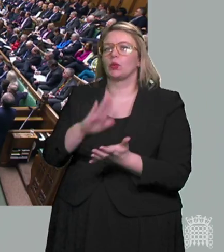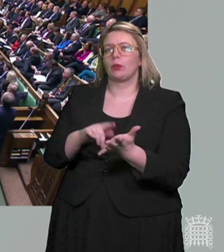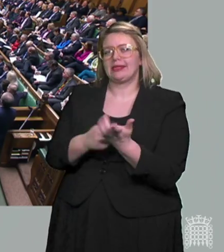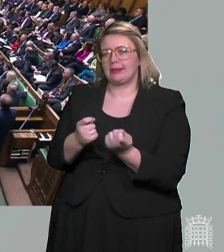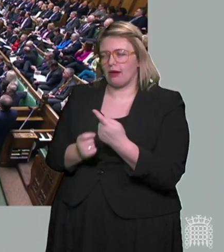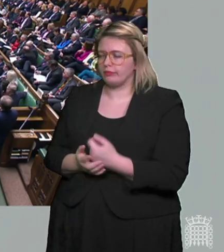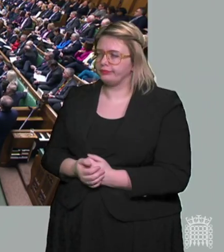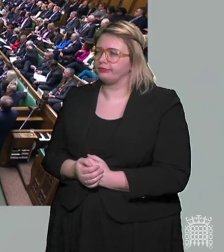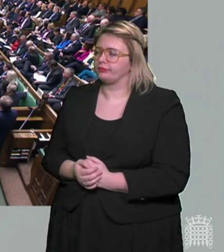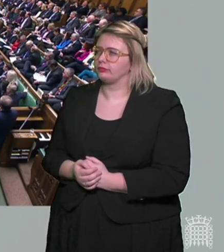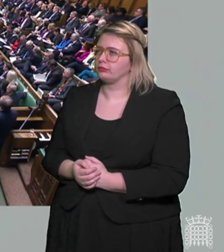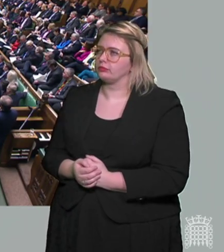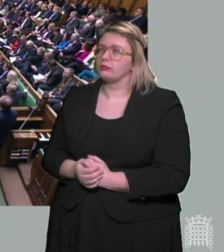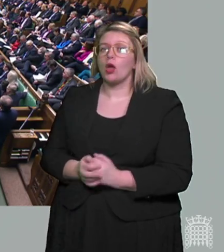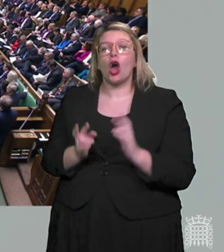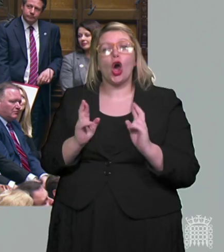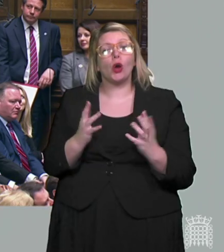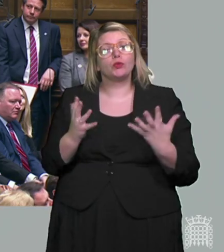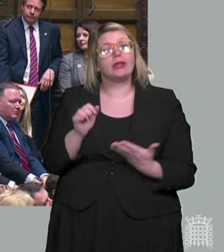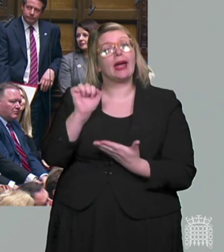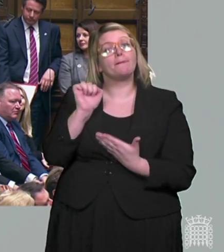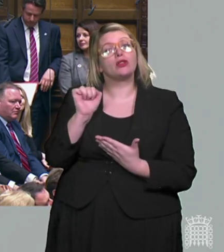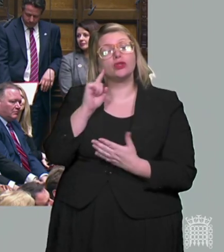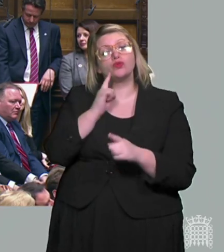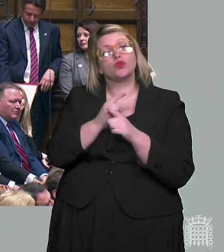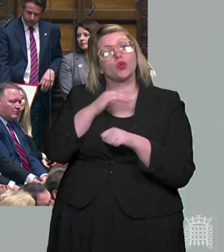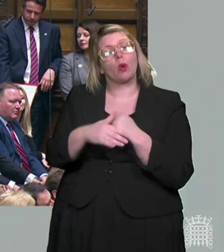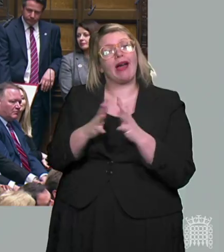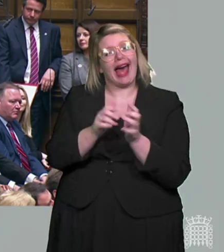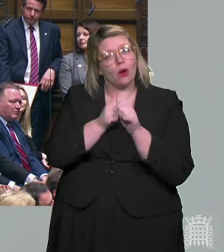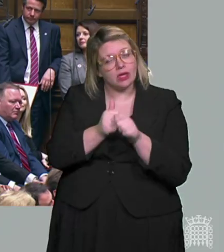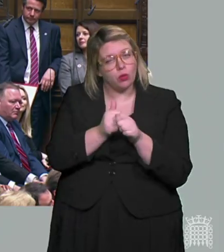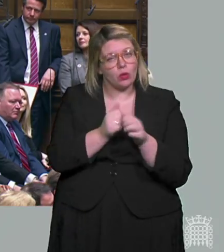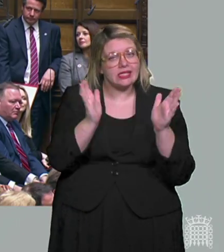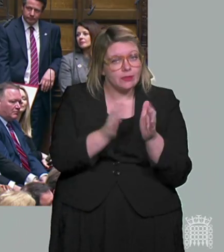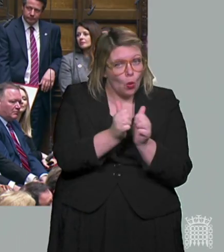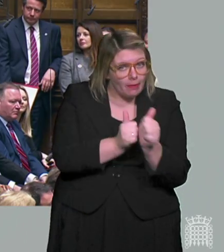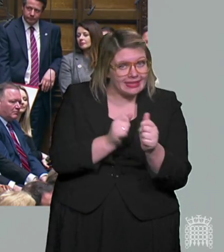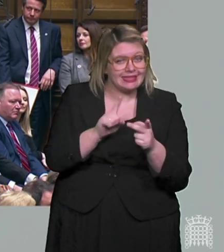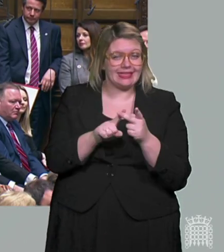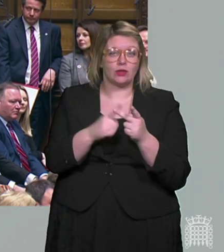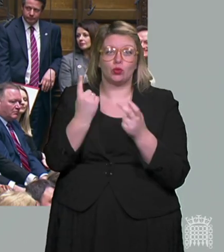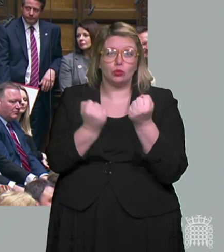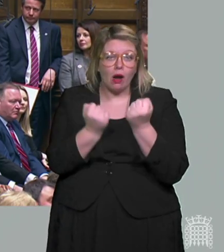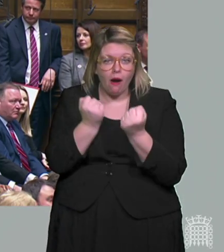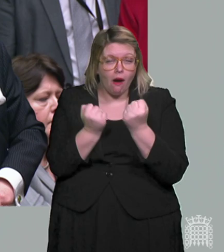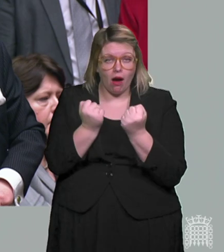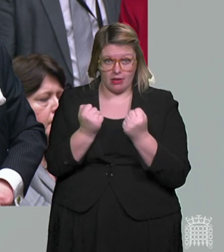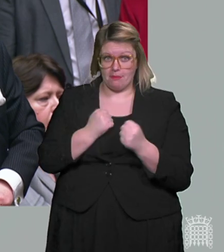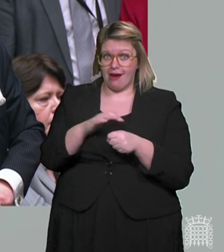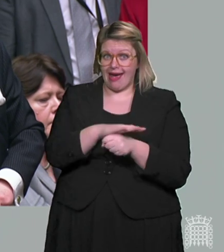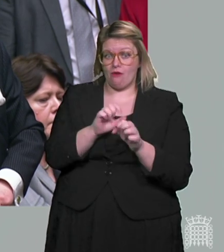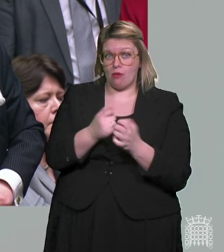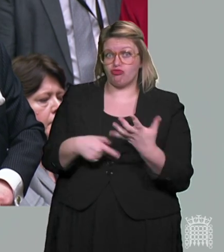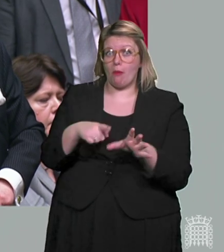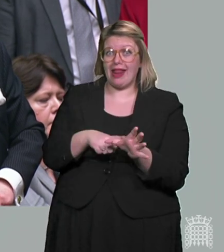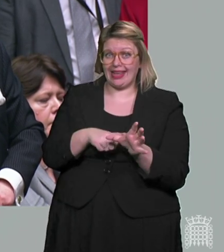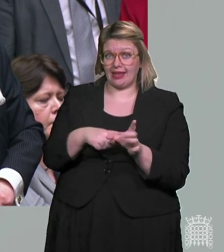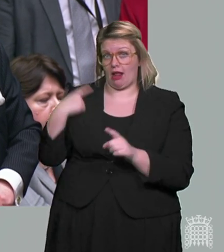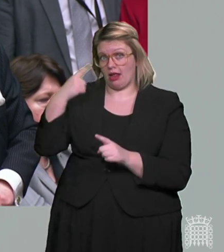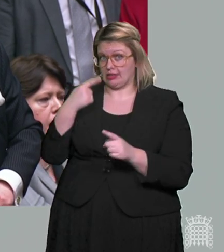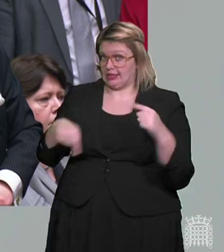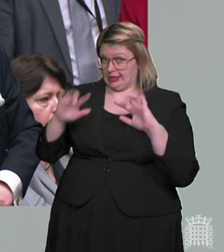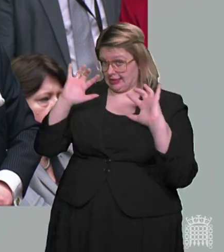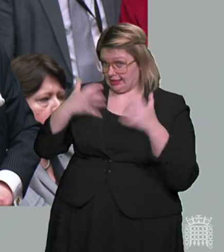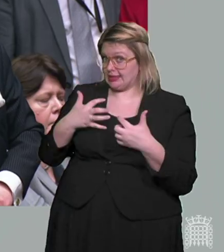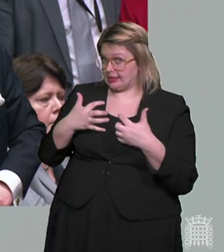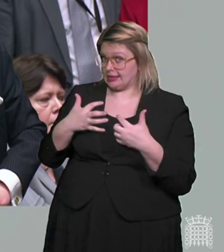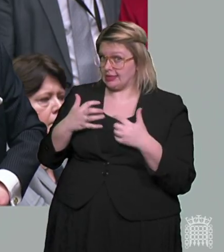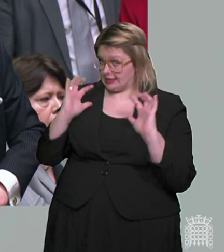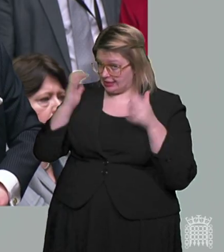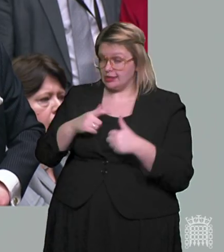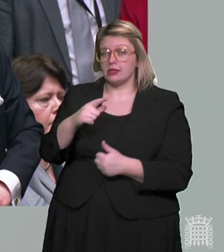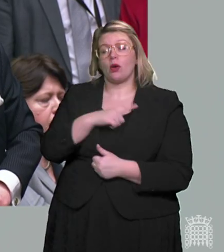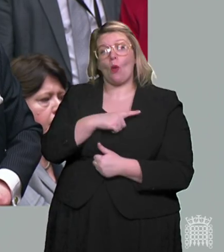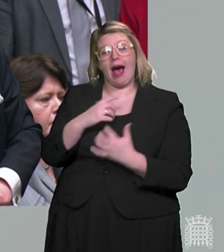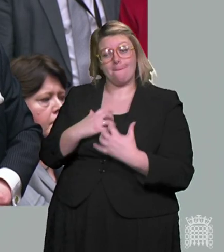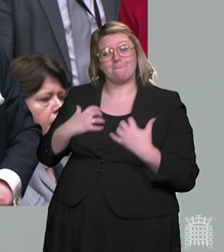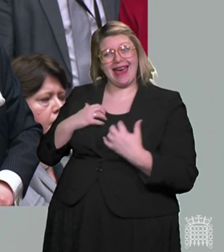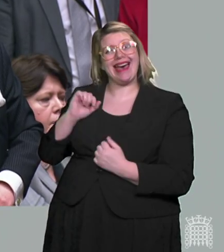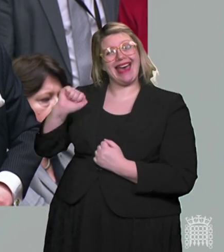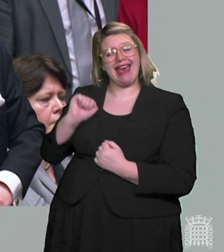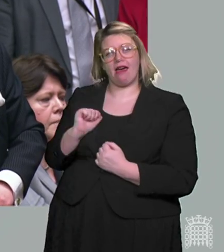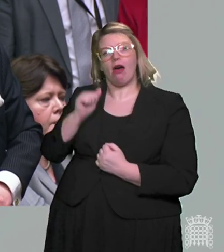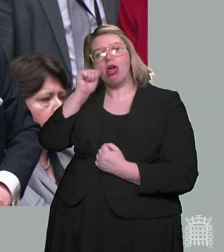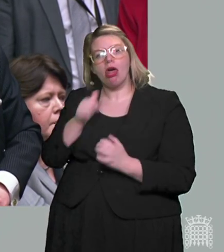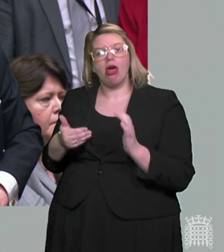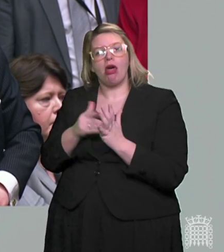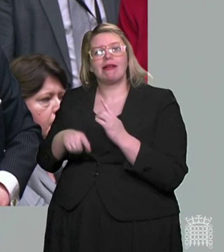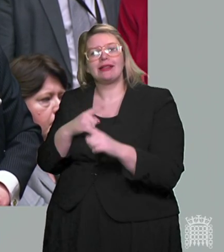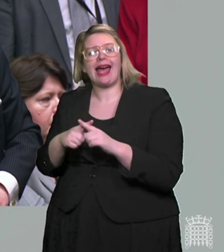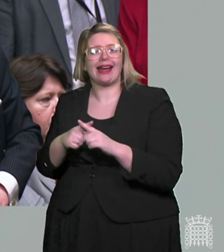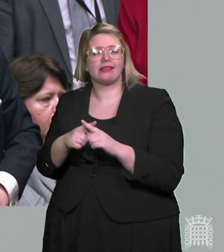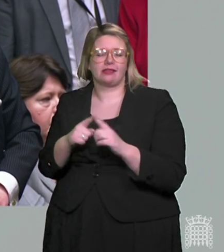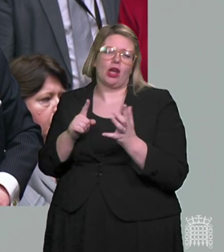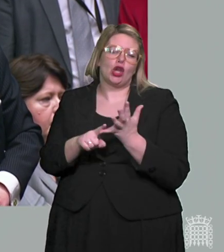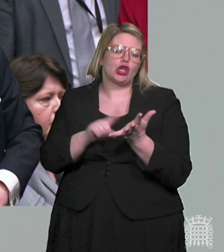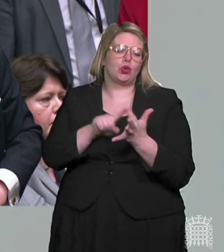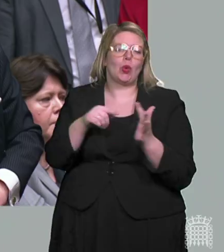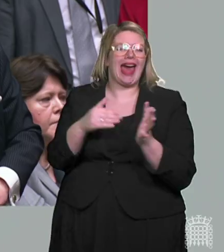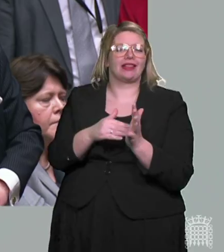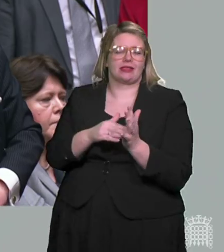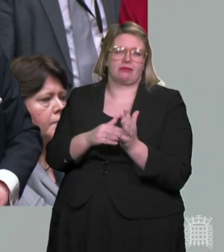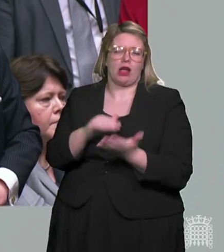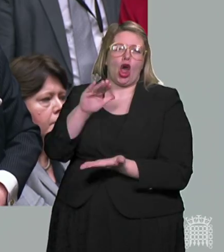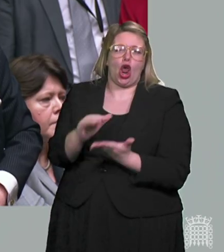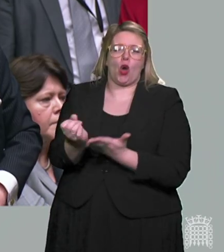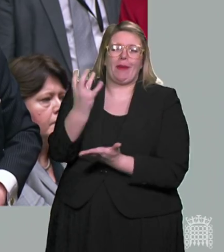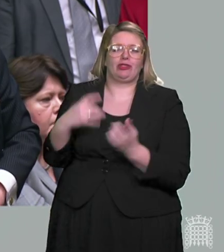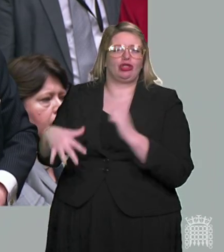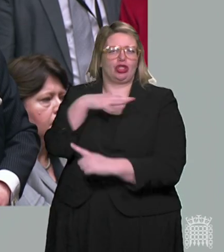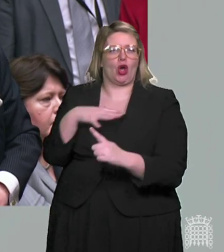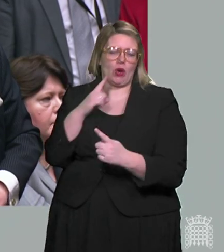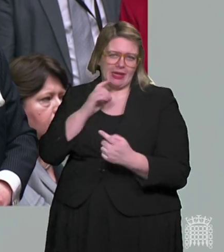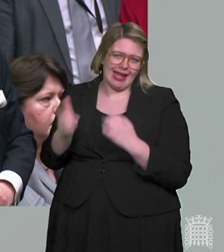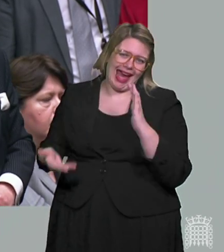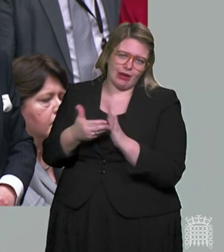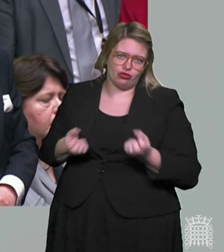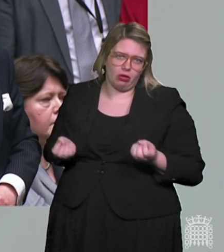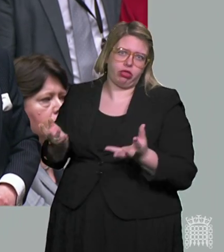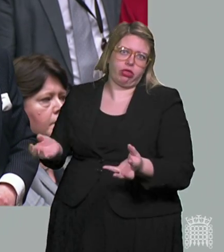I hope very much that, later today, we will hear news of help for motorists and small businesses, but motorists and small businesses in Bromley and the rest of outer London are going to be hard hit later this year by the Mayor of London’s stealth tax in the form of an ultra-low emission charge that will cost money and jobs.